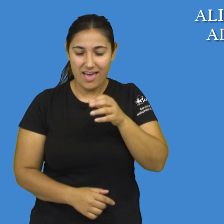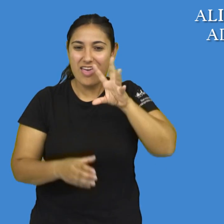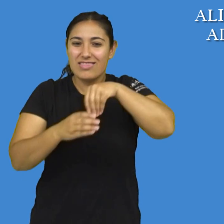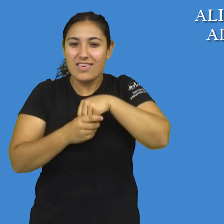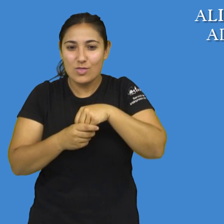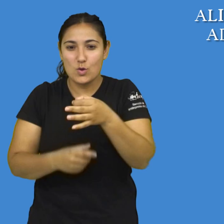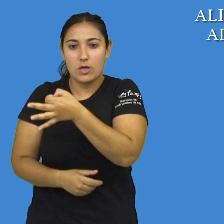dentro